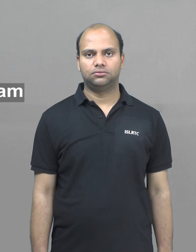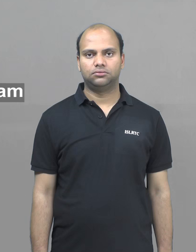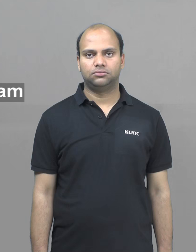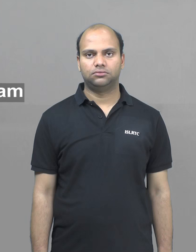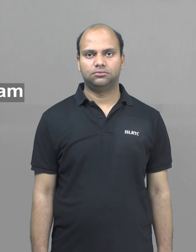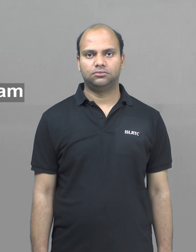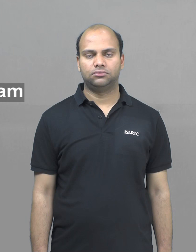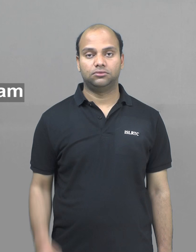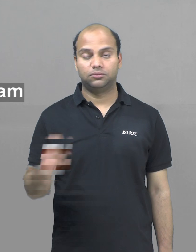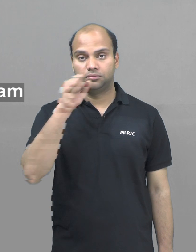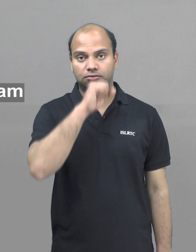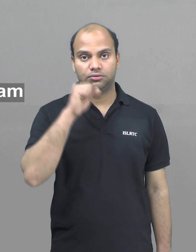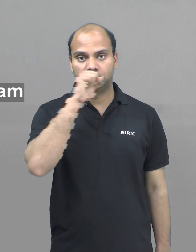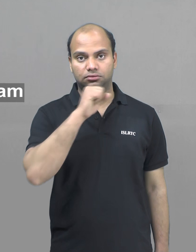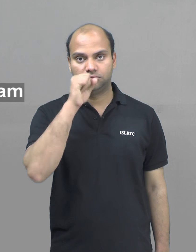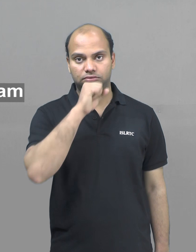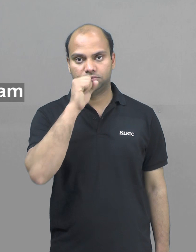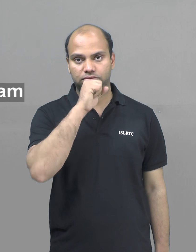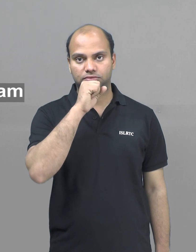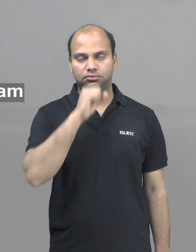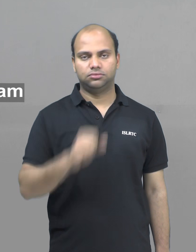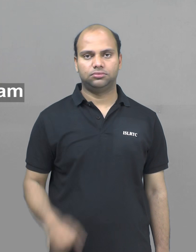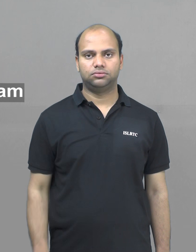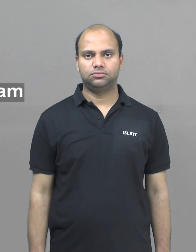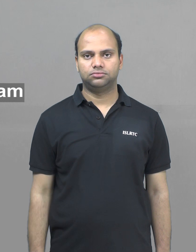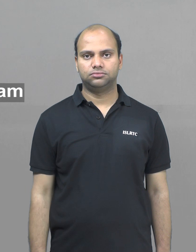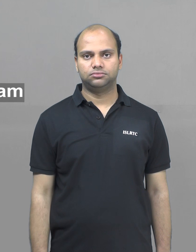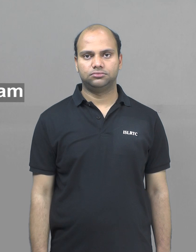Malayalam